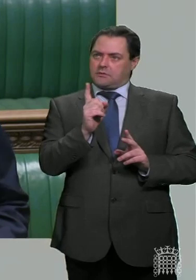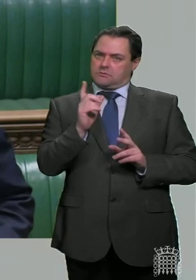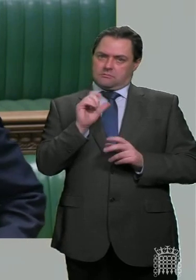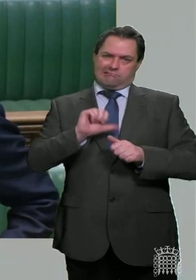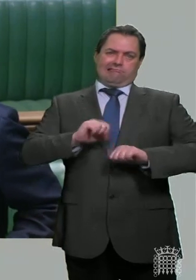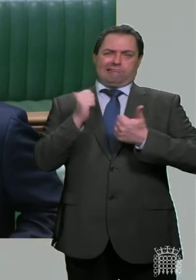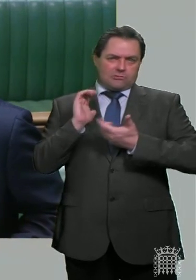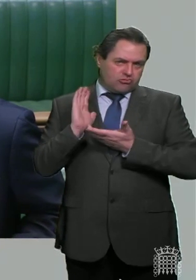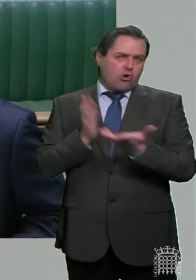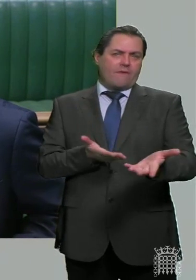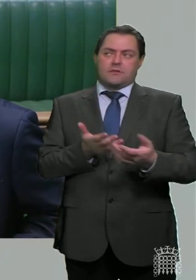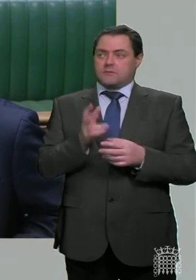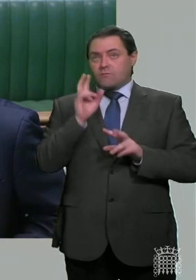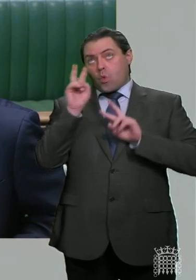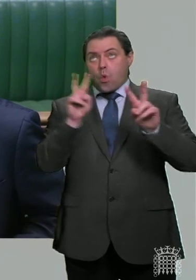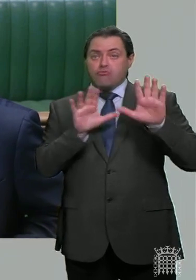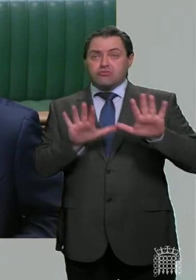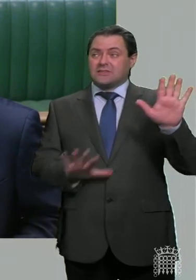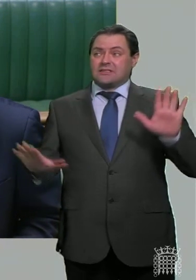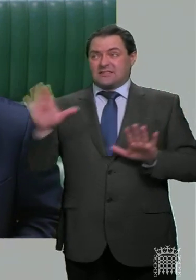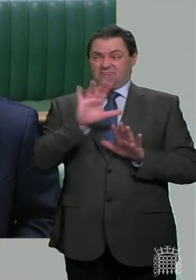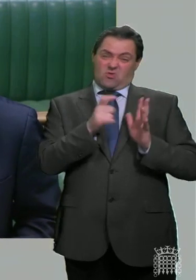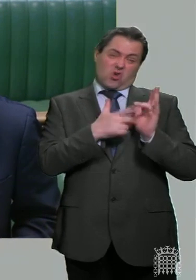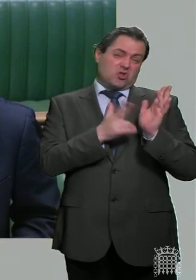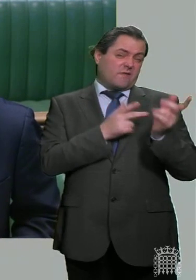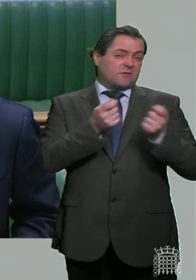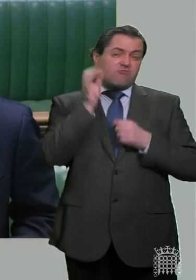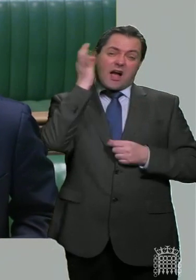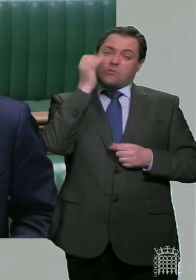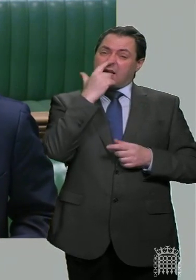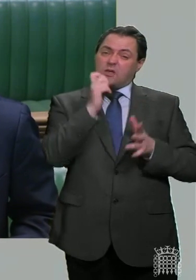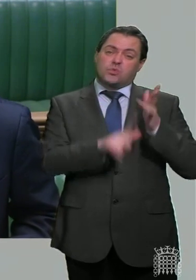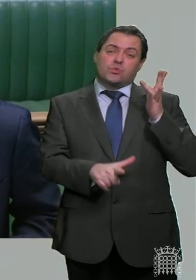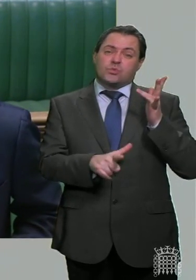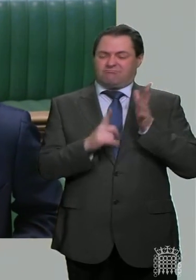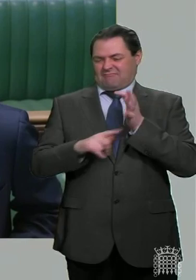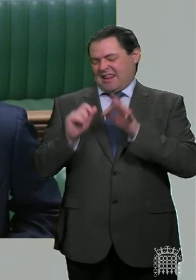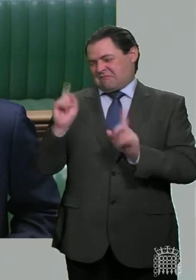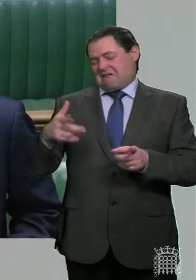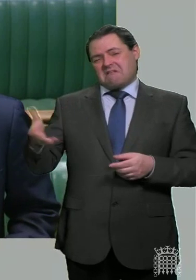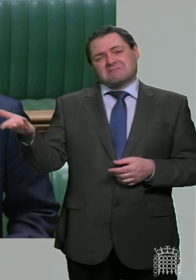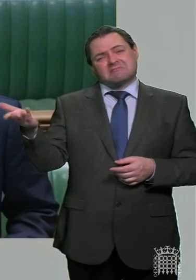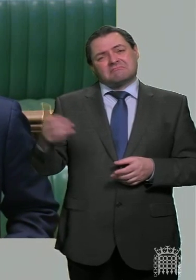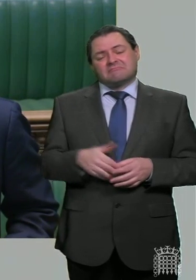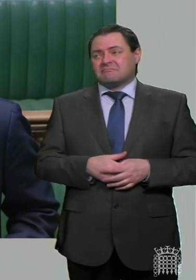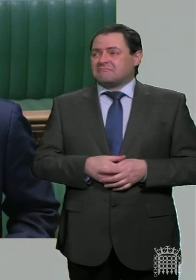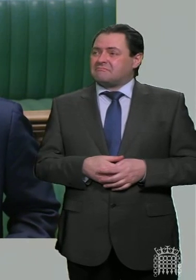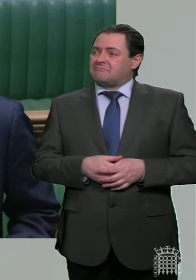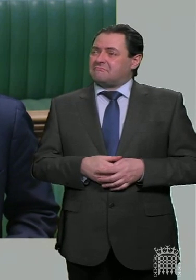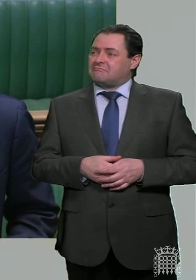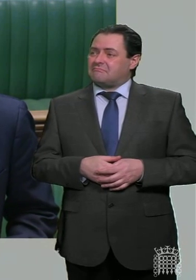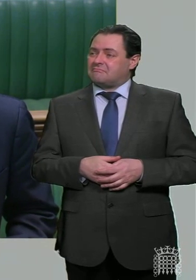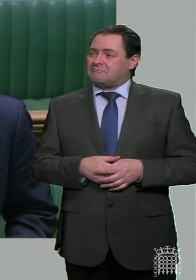If we look across the country, we can see that it is overwhelmingly Conservative-run councils that do that.